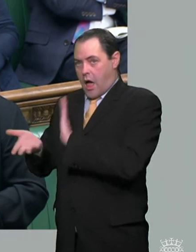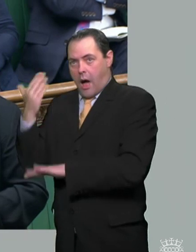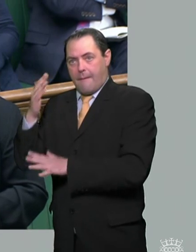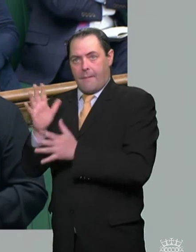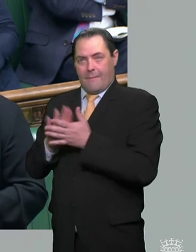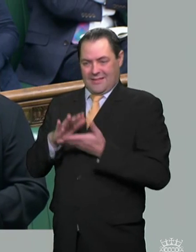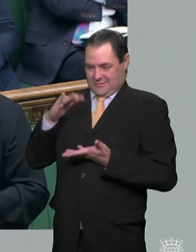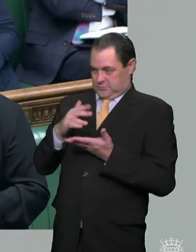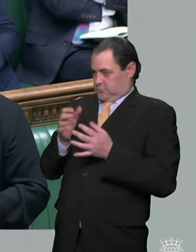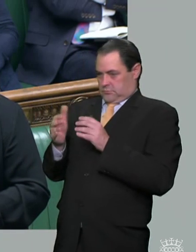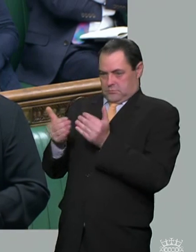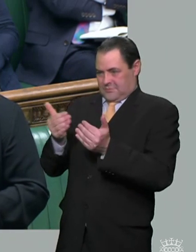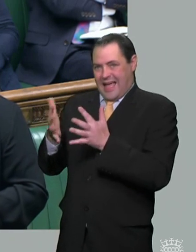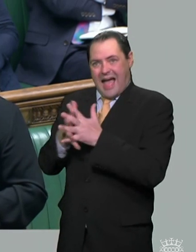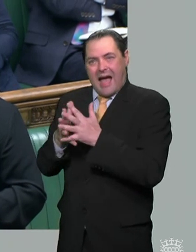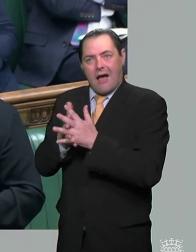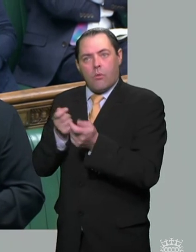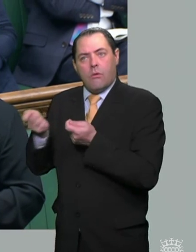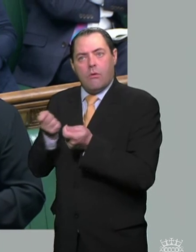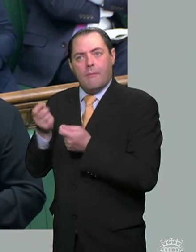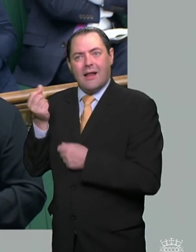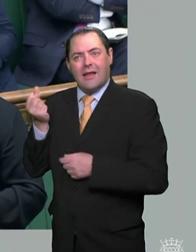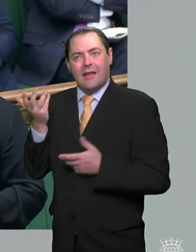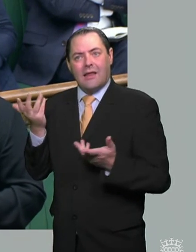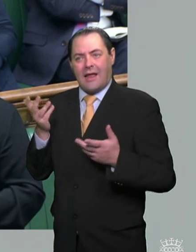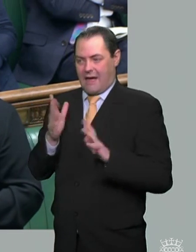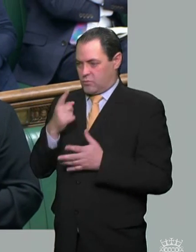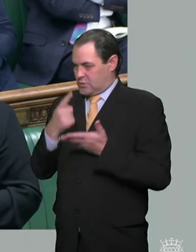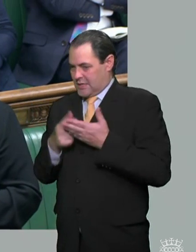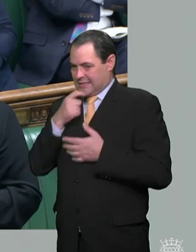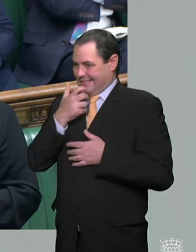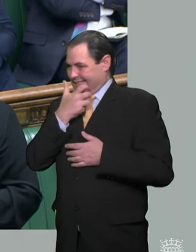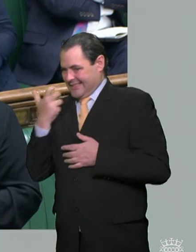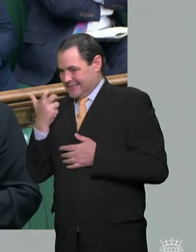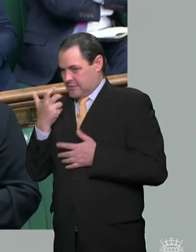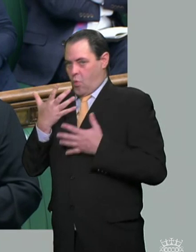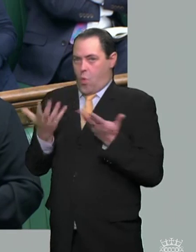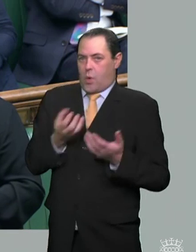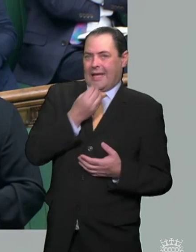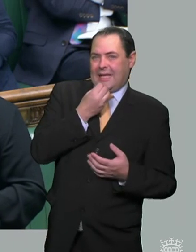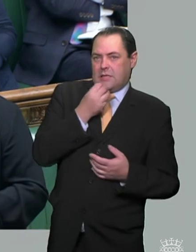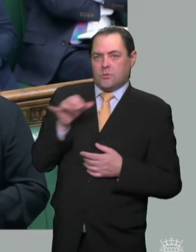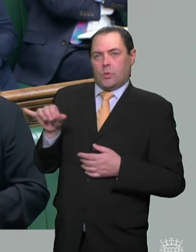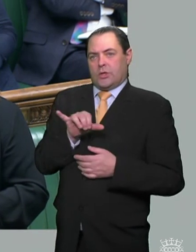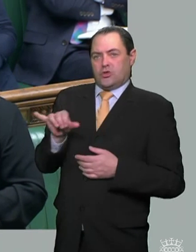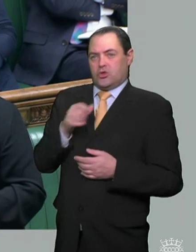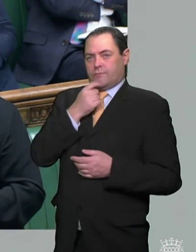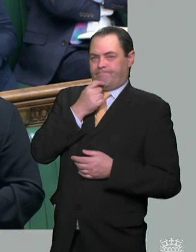Because of this Government’s choices, people are having to choose between heating their homes or feeding their families.